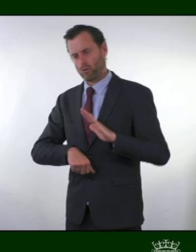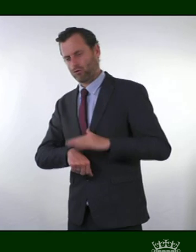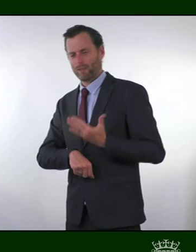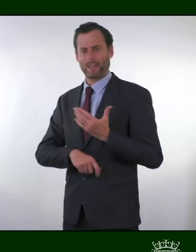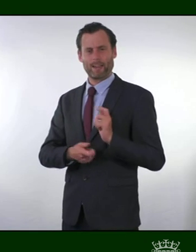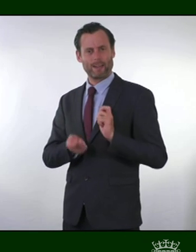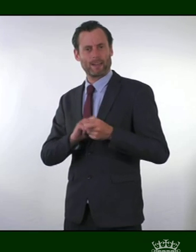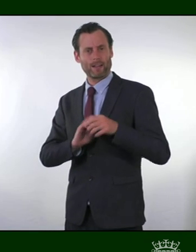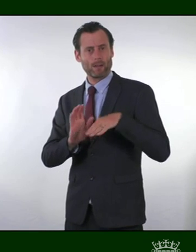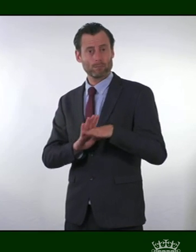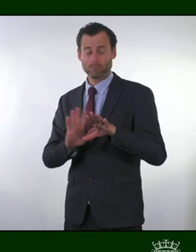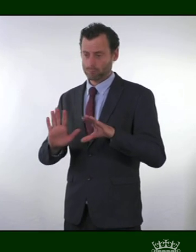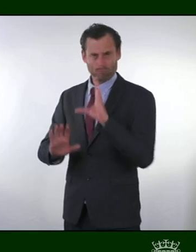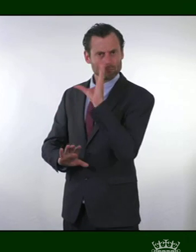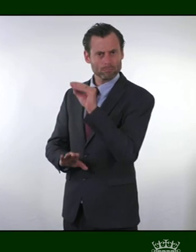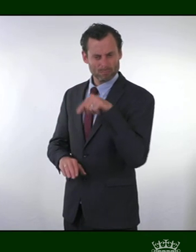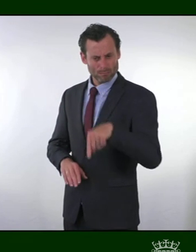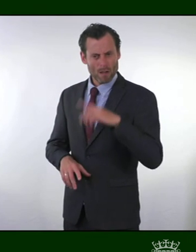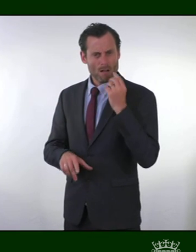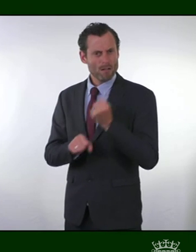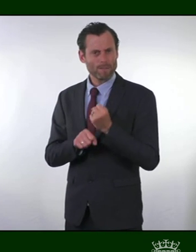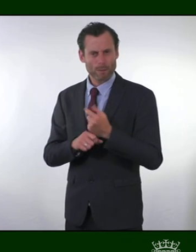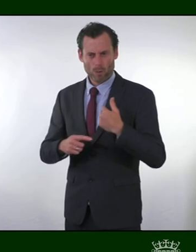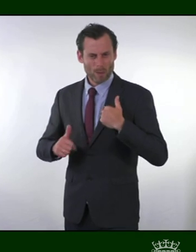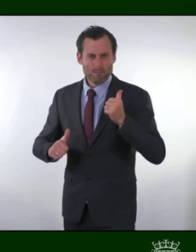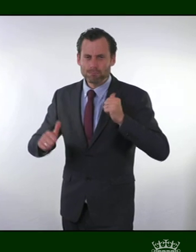The honourable Lady talked about a green recovery. This Government are proud of their record on our environment.